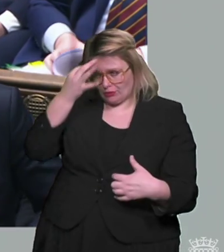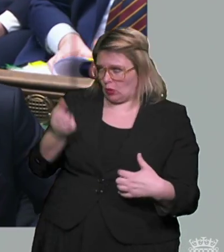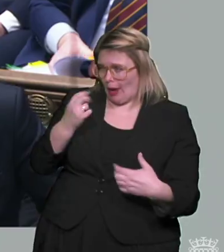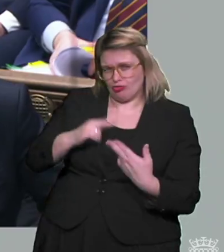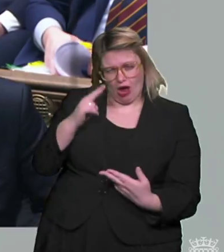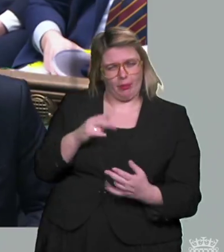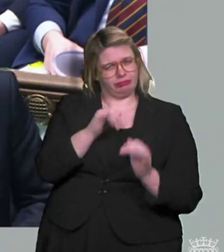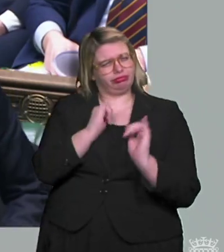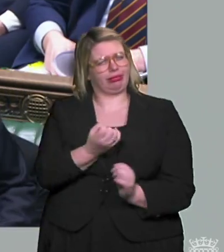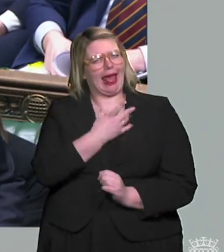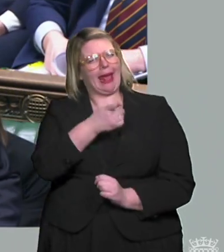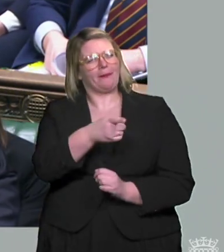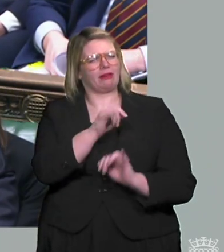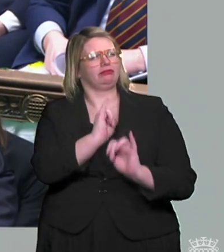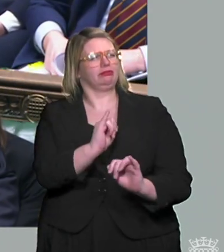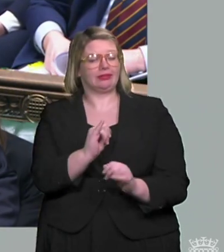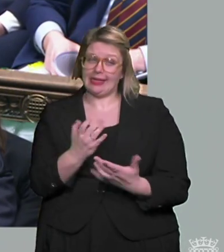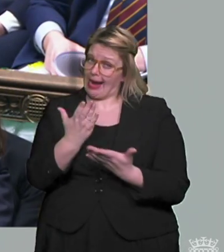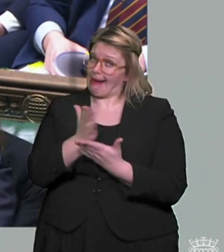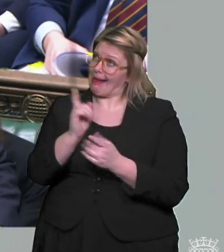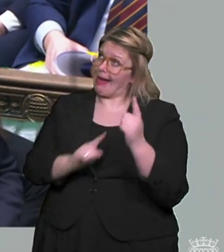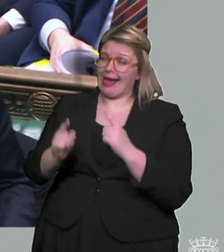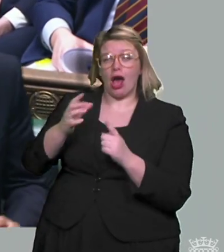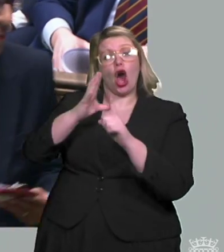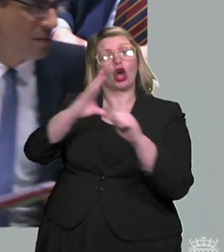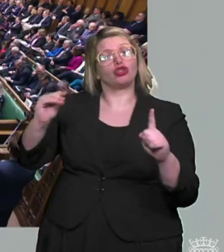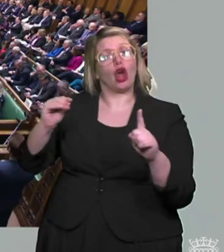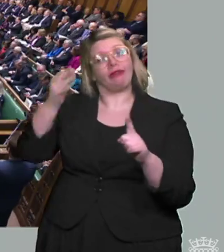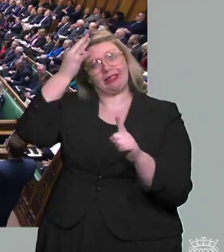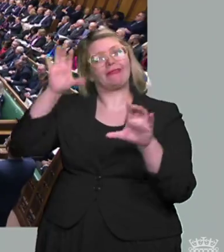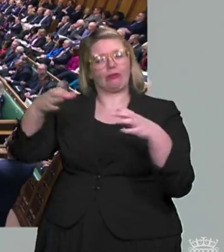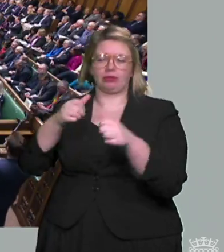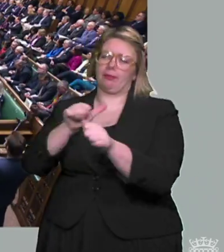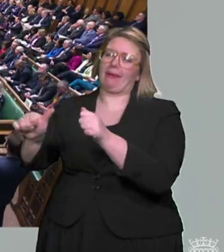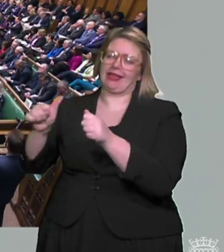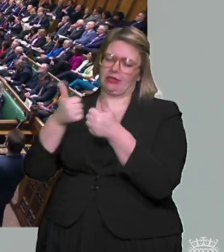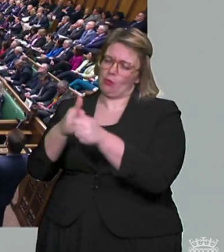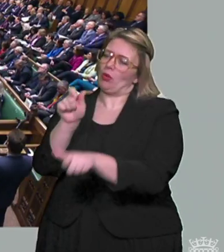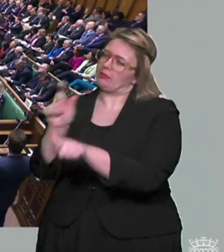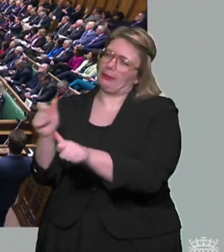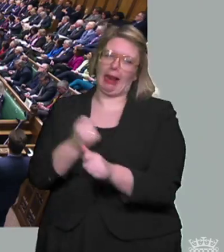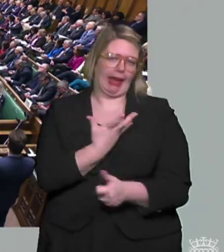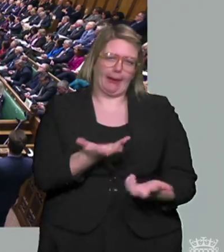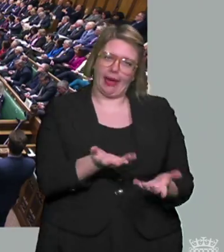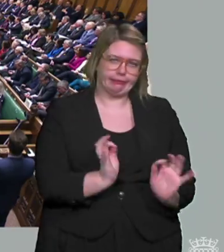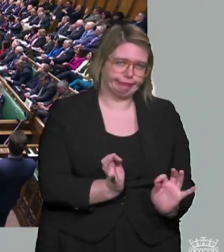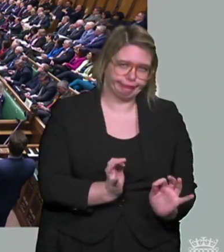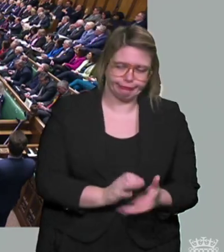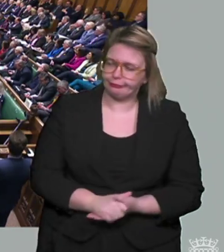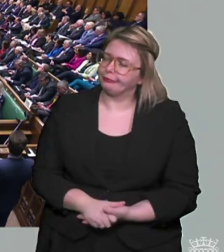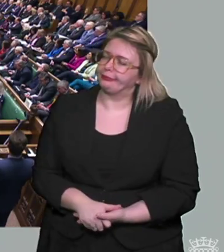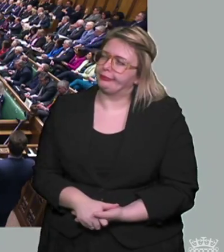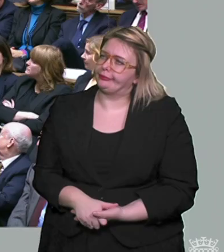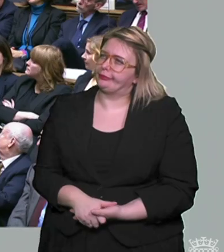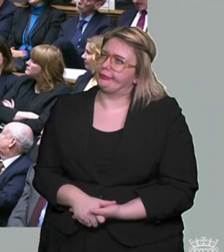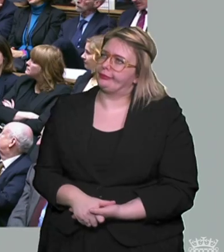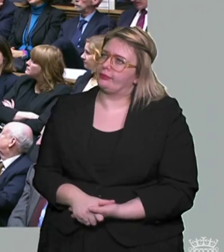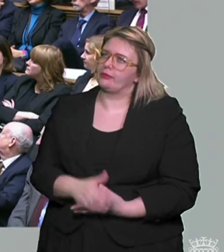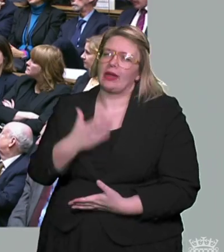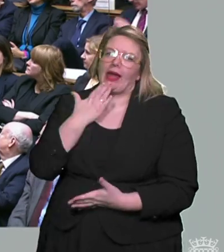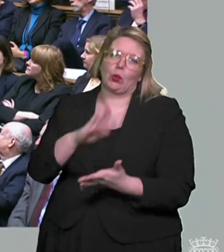It is clear that it is only Conservative-run councils that deliver for their residents.